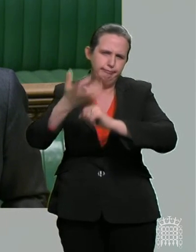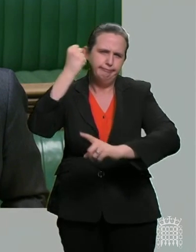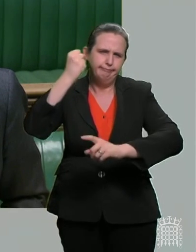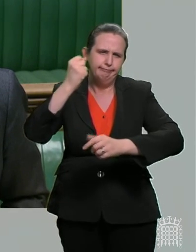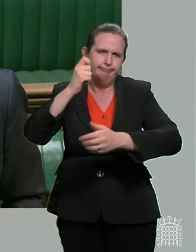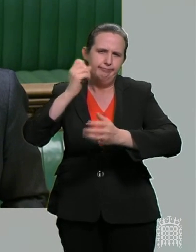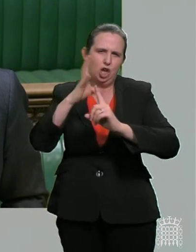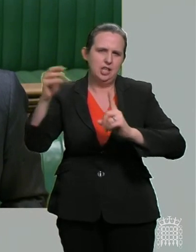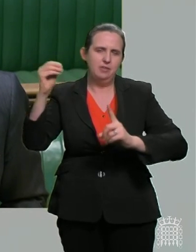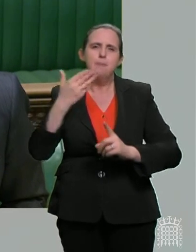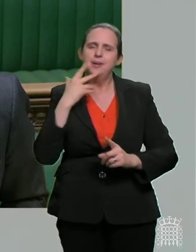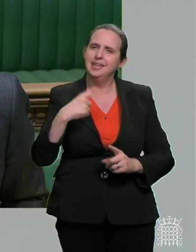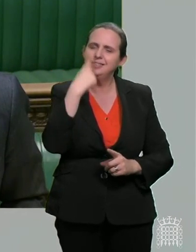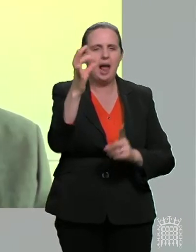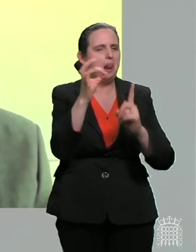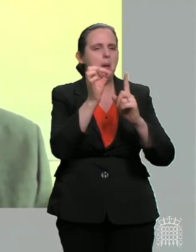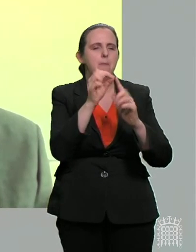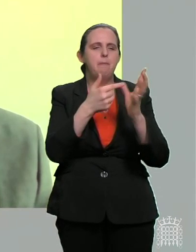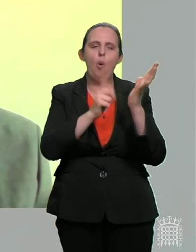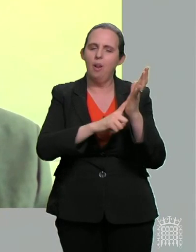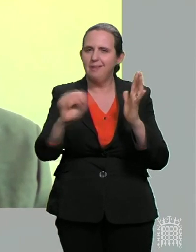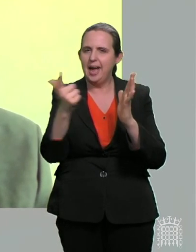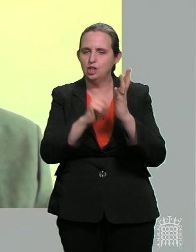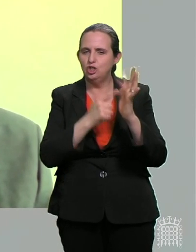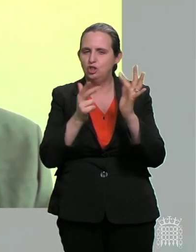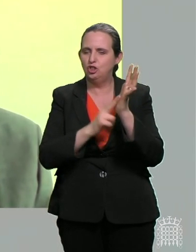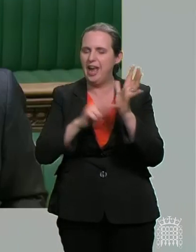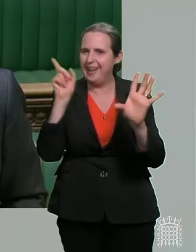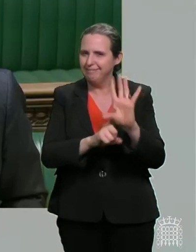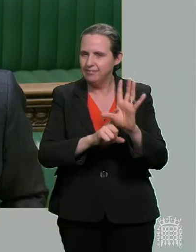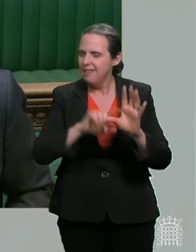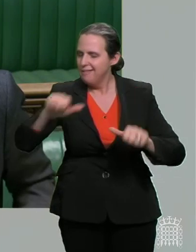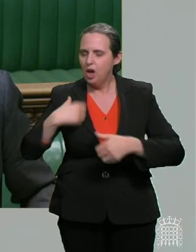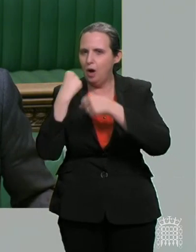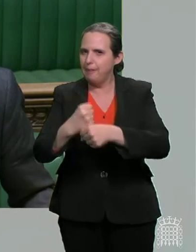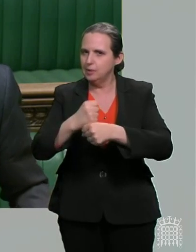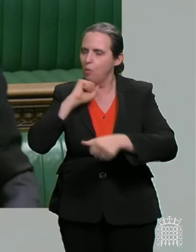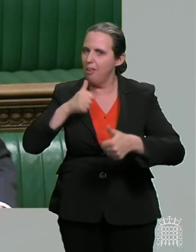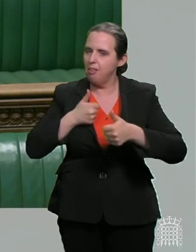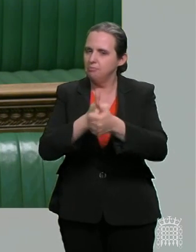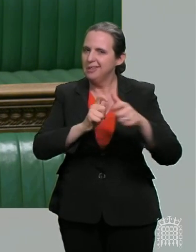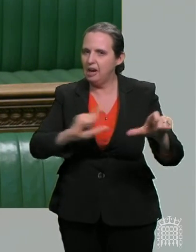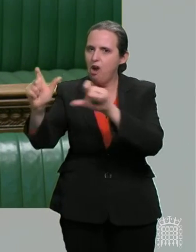I can tell Paul and Jenny that our commitment to levelling up is absolutely rock solid throughout this country.